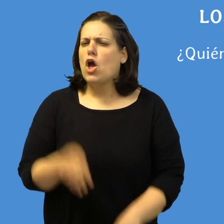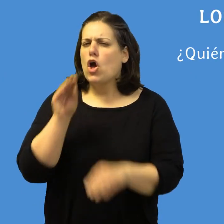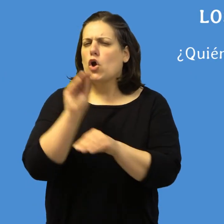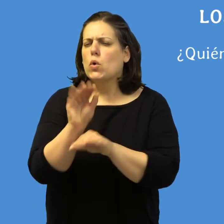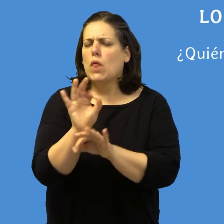cuidar